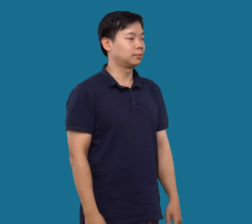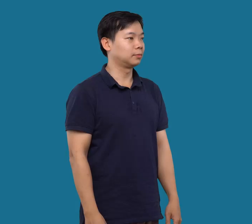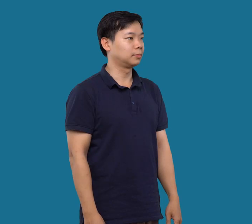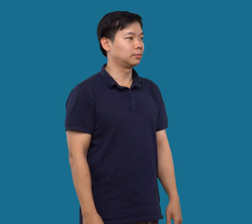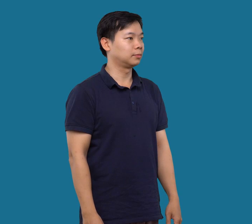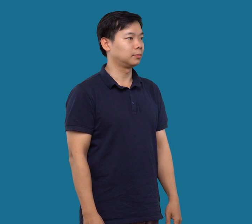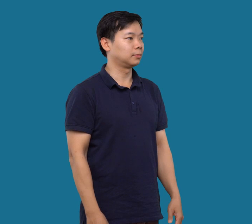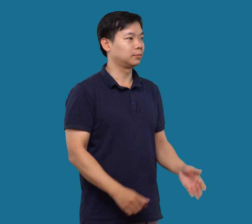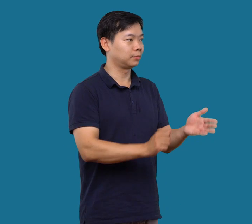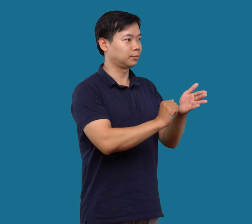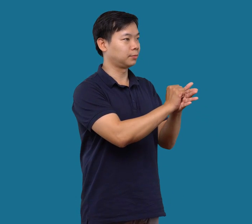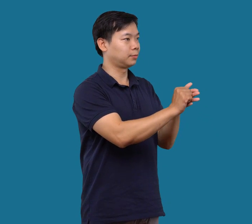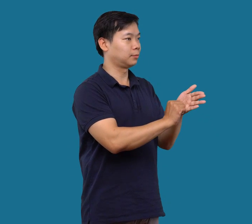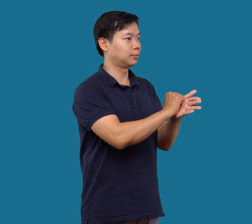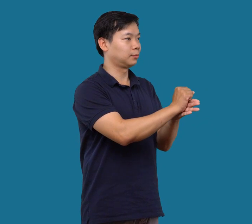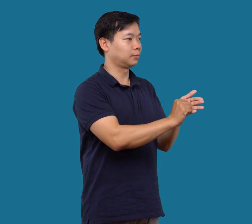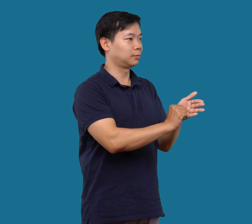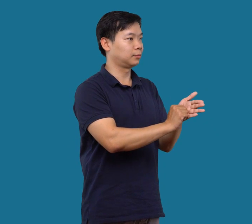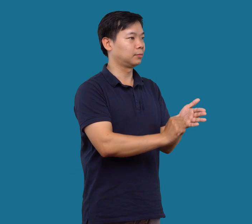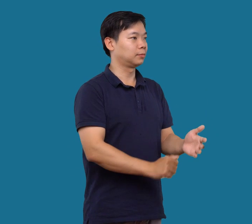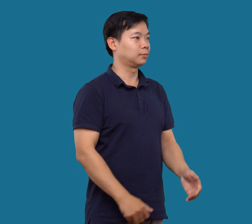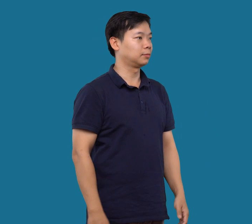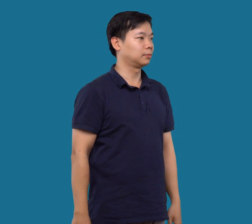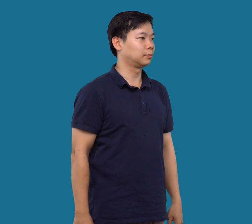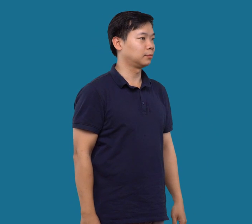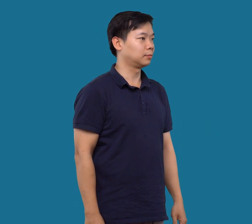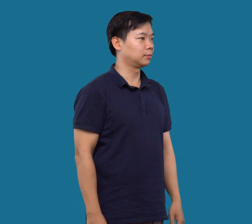tháng